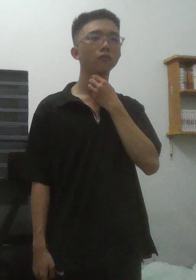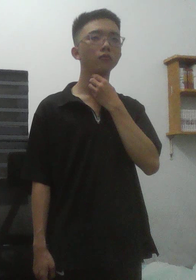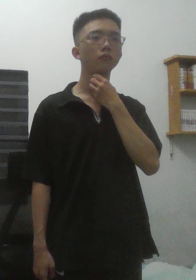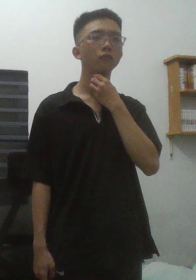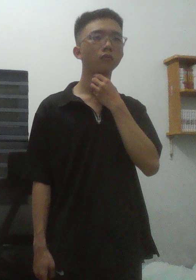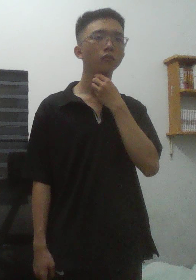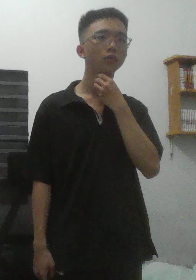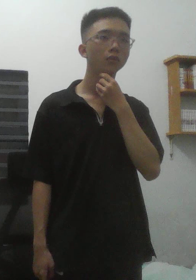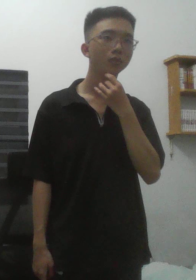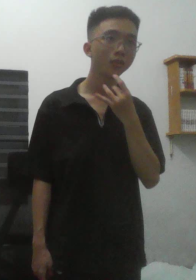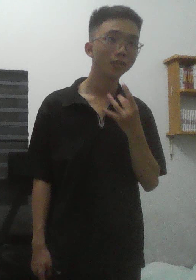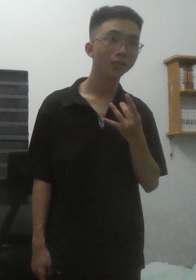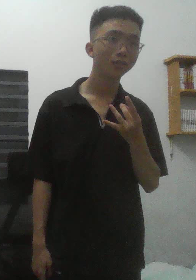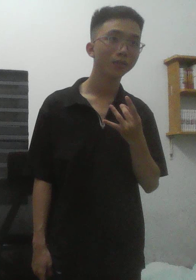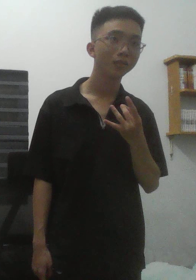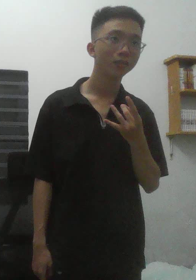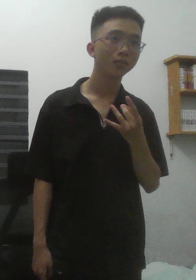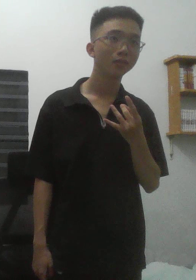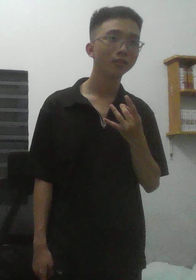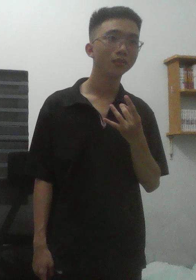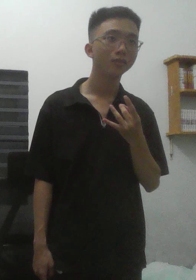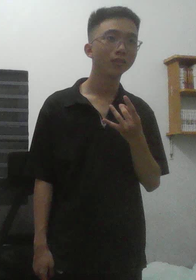thich